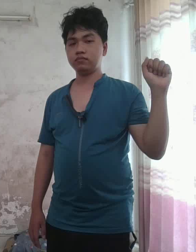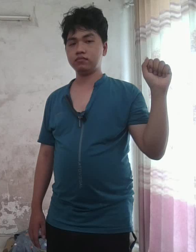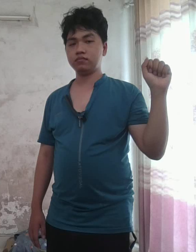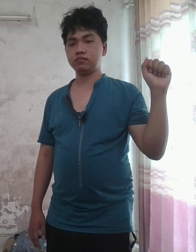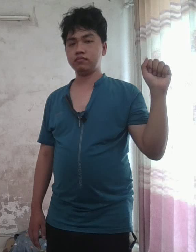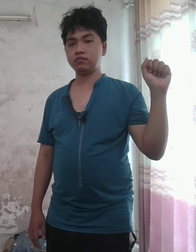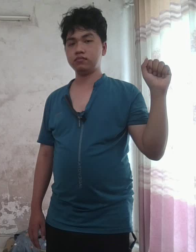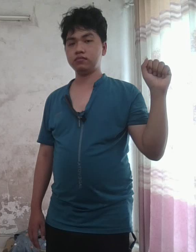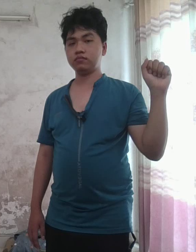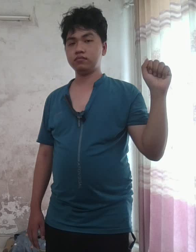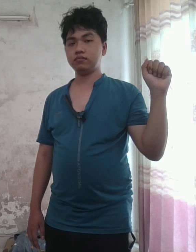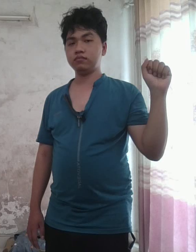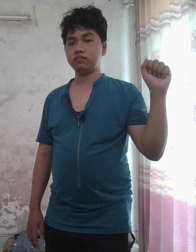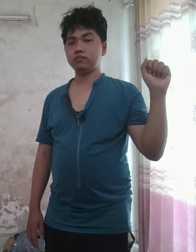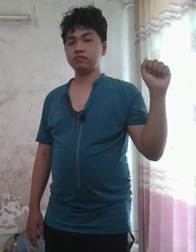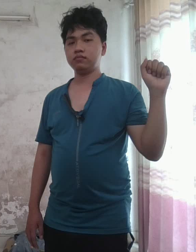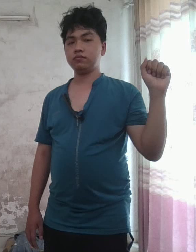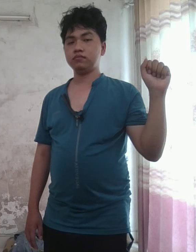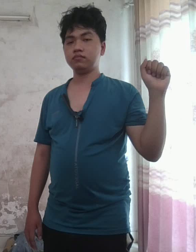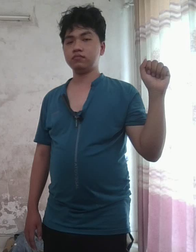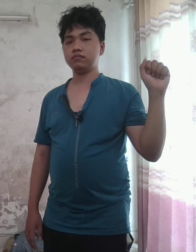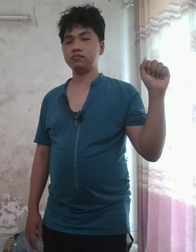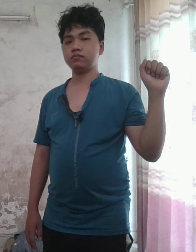a